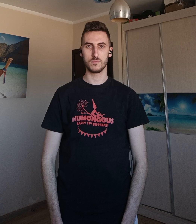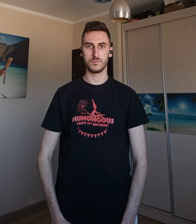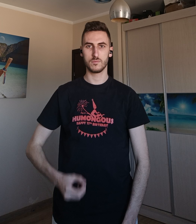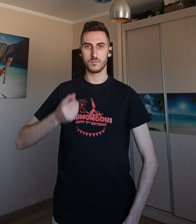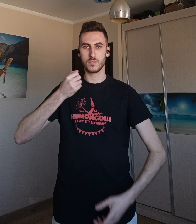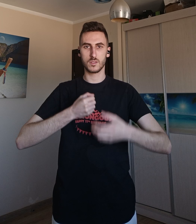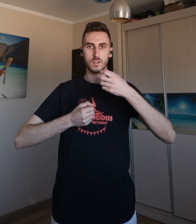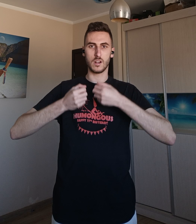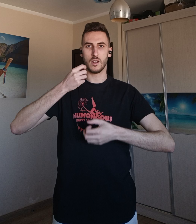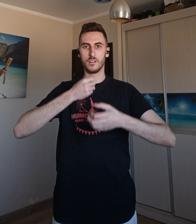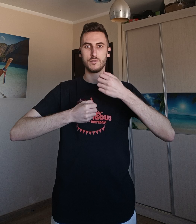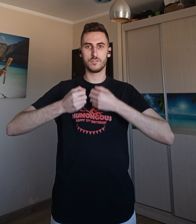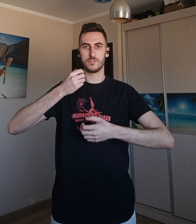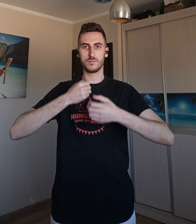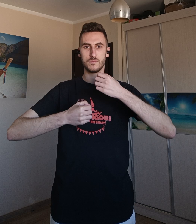חלב